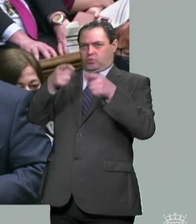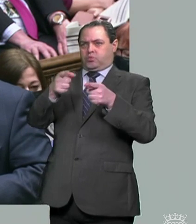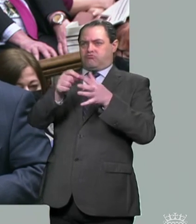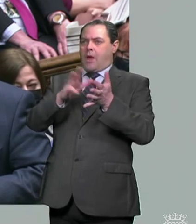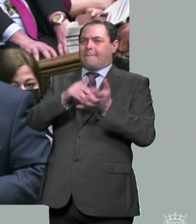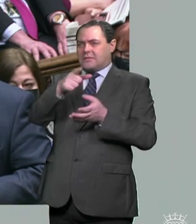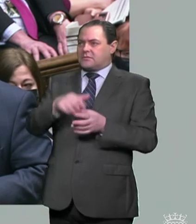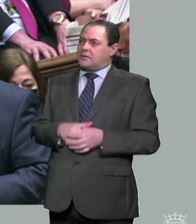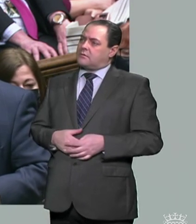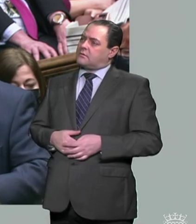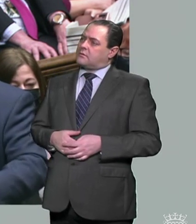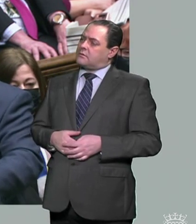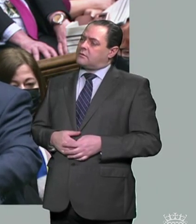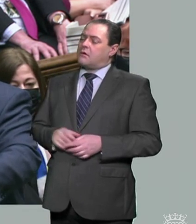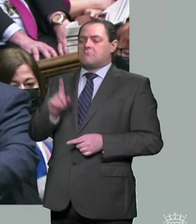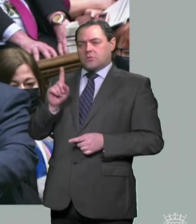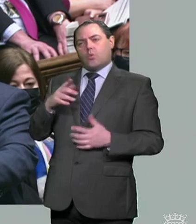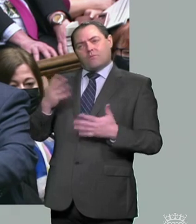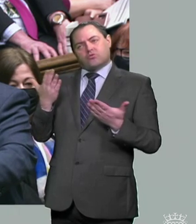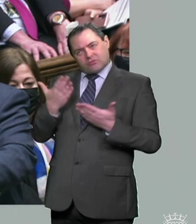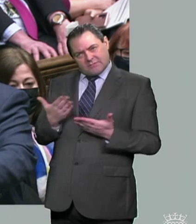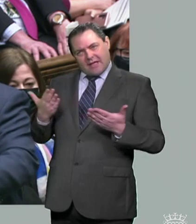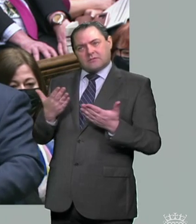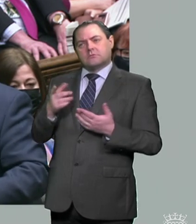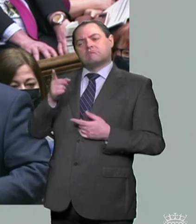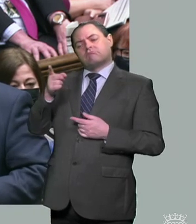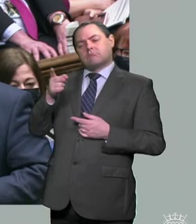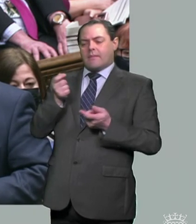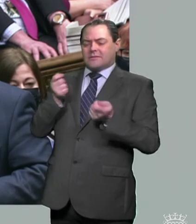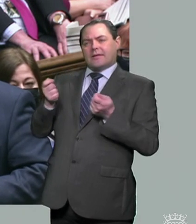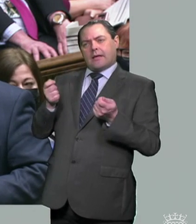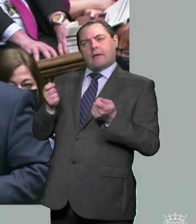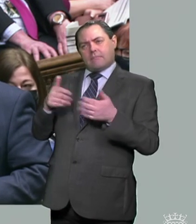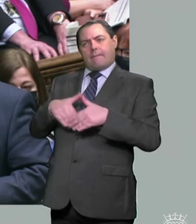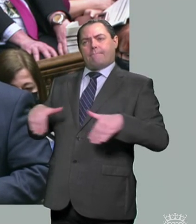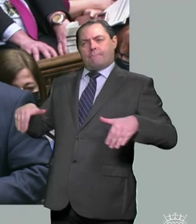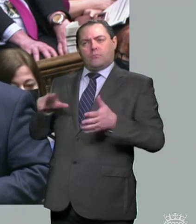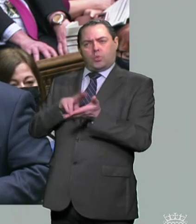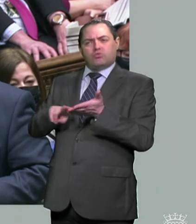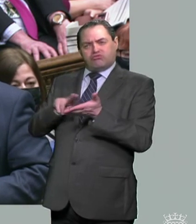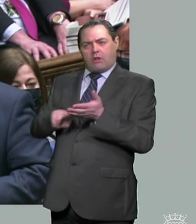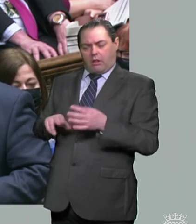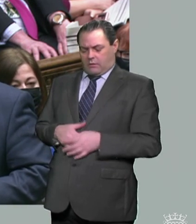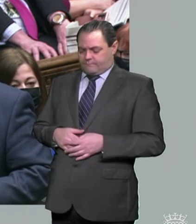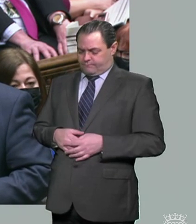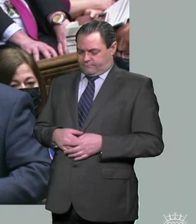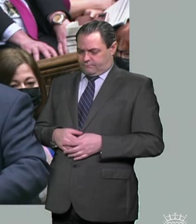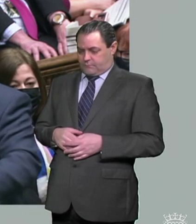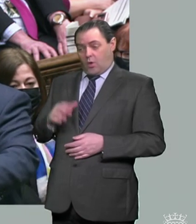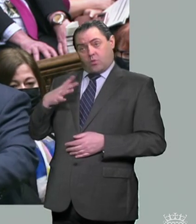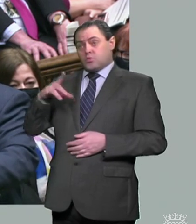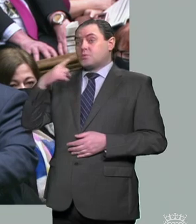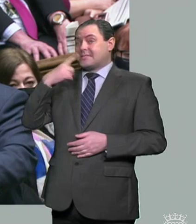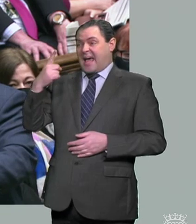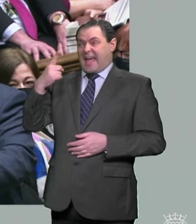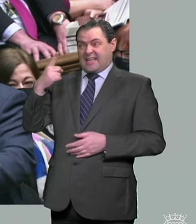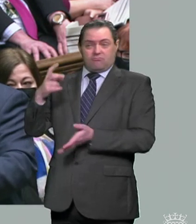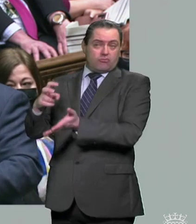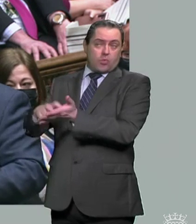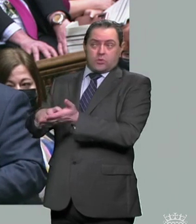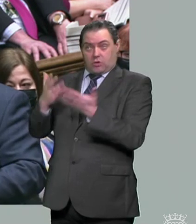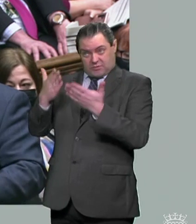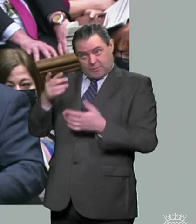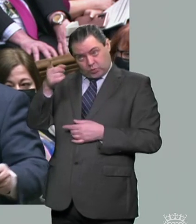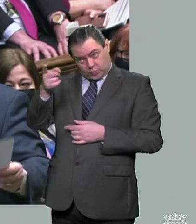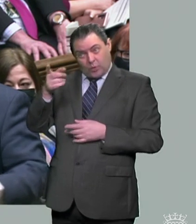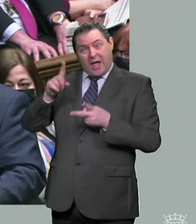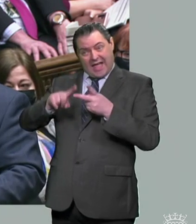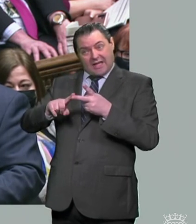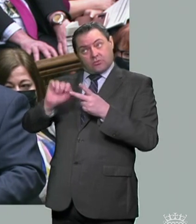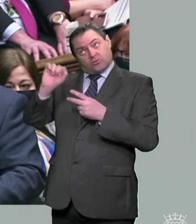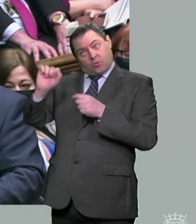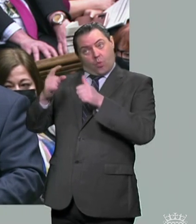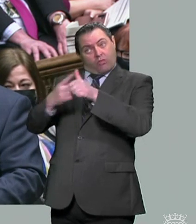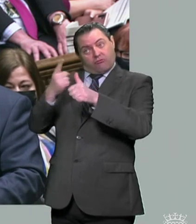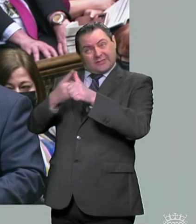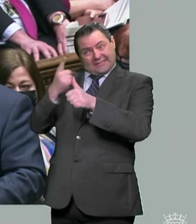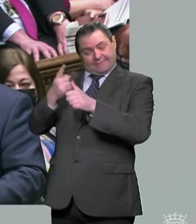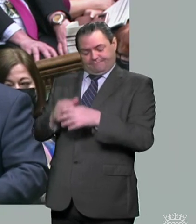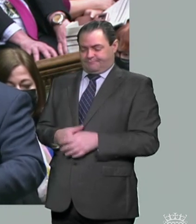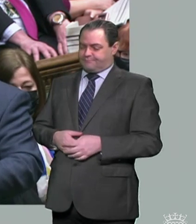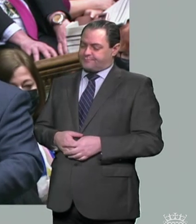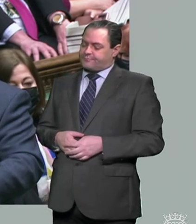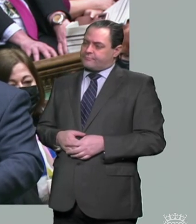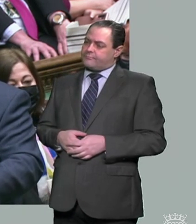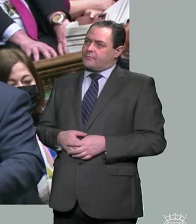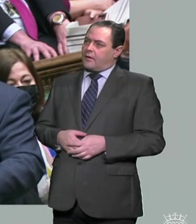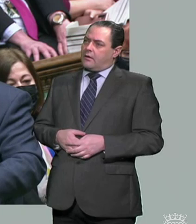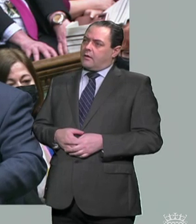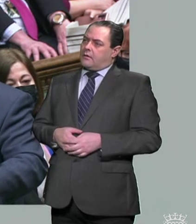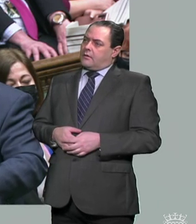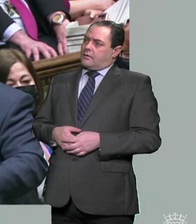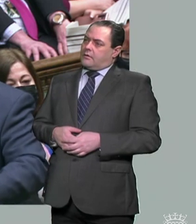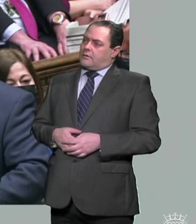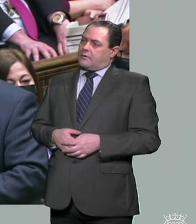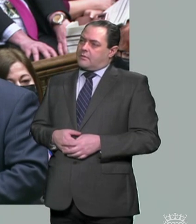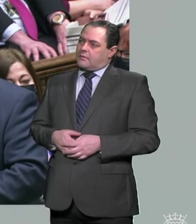That said, I respect the absolute impartiality that you take in your role, and I want to set it on the record that I respect both you and the authority of the Chair.